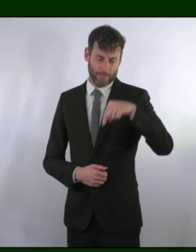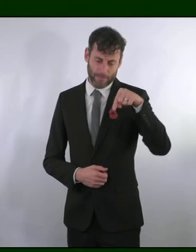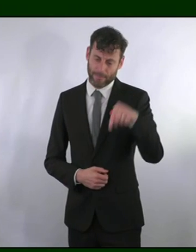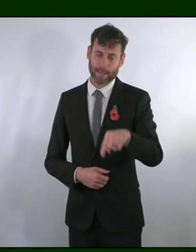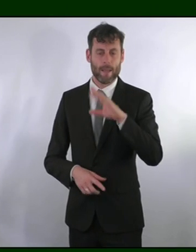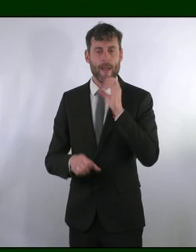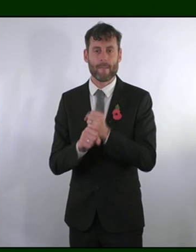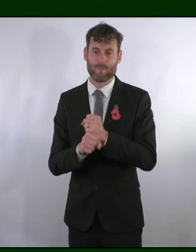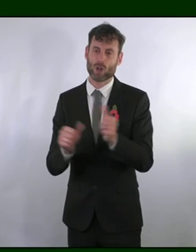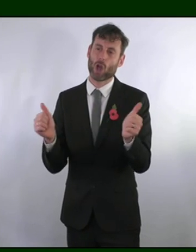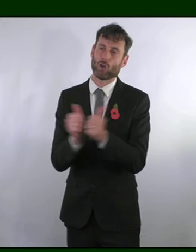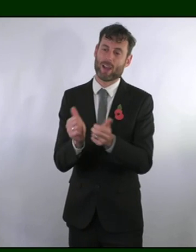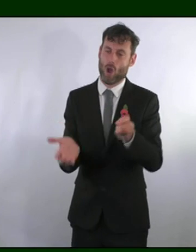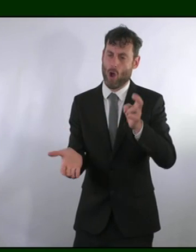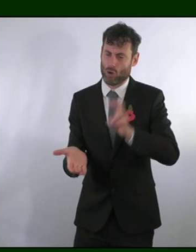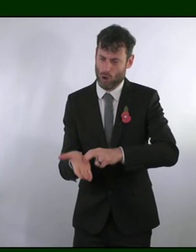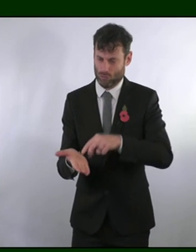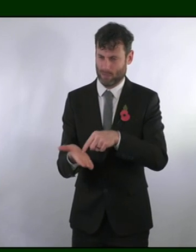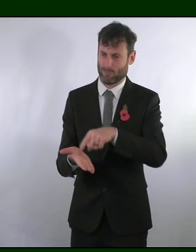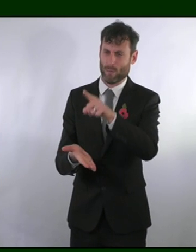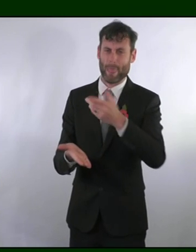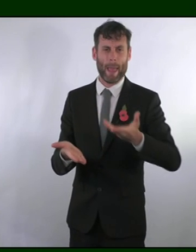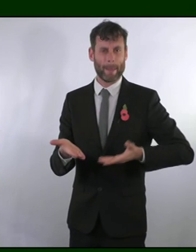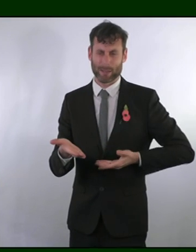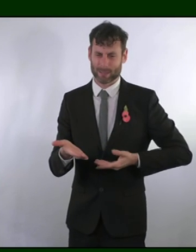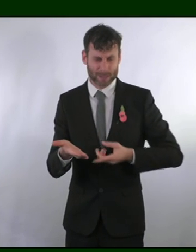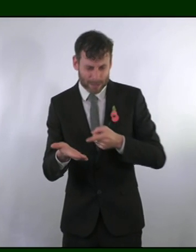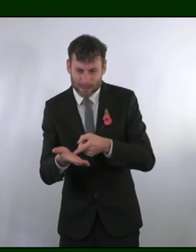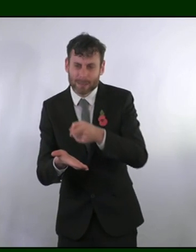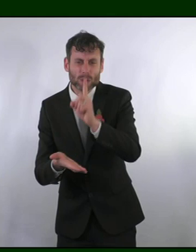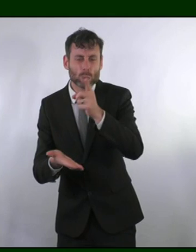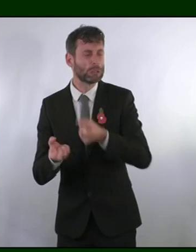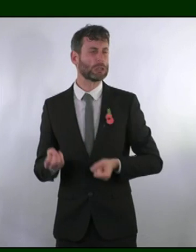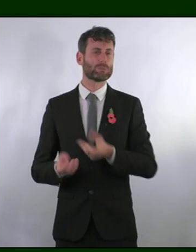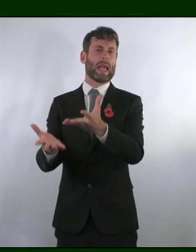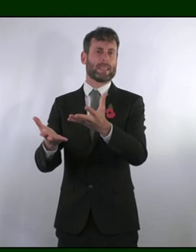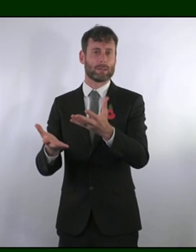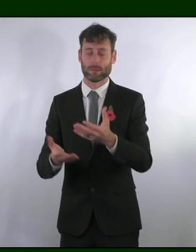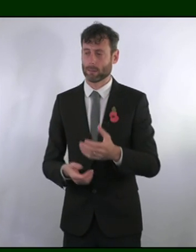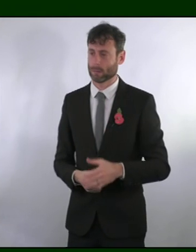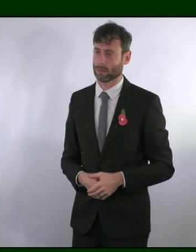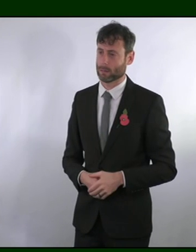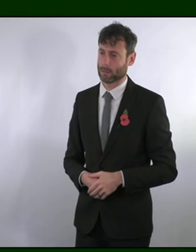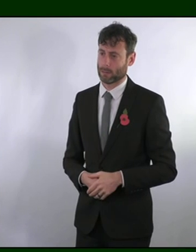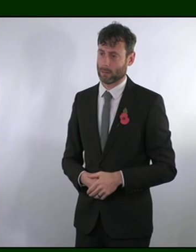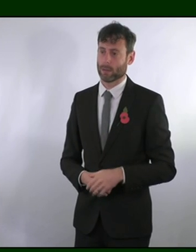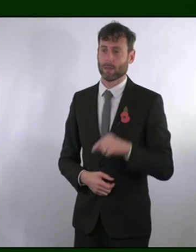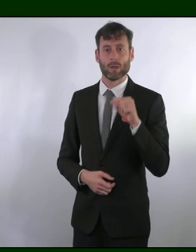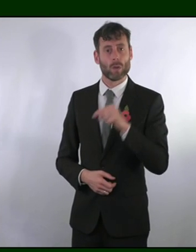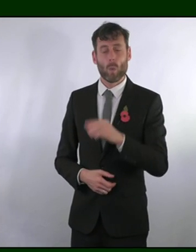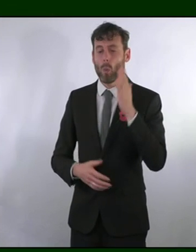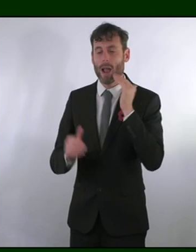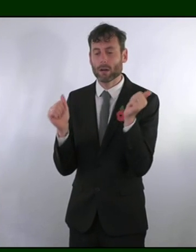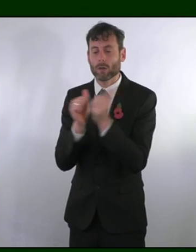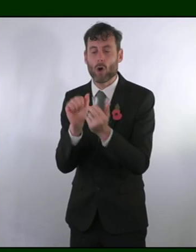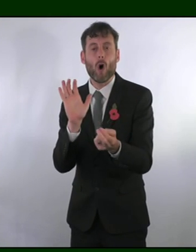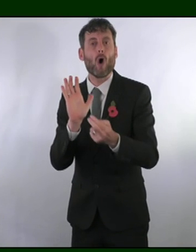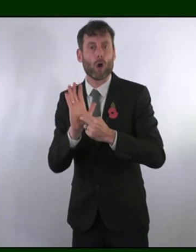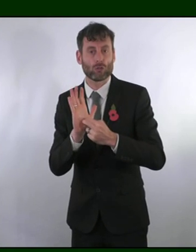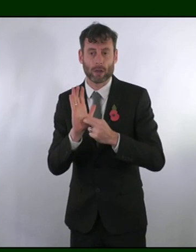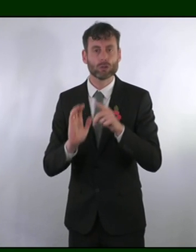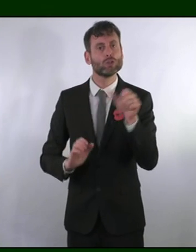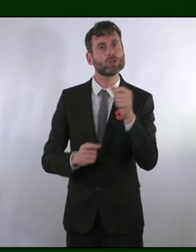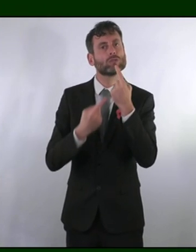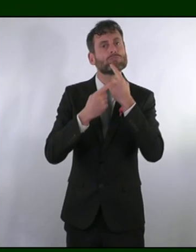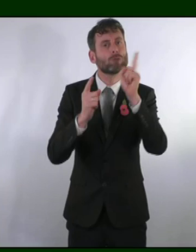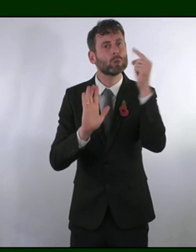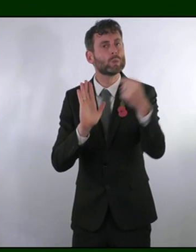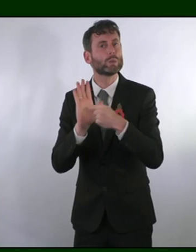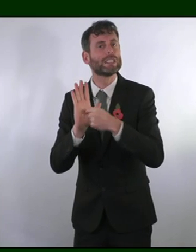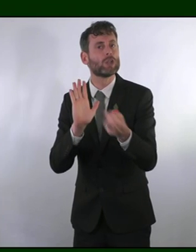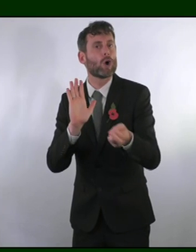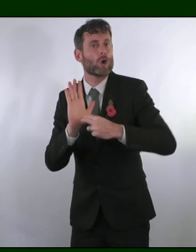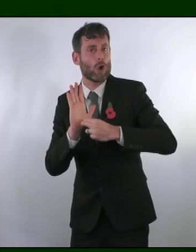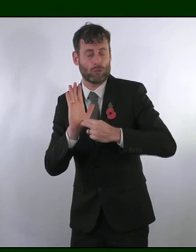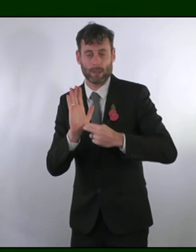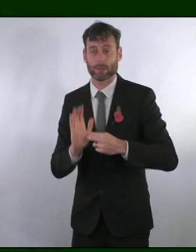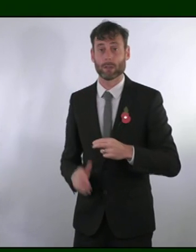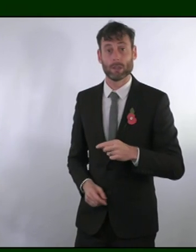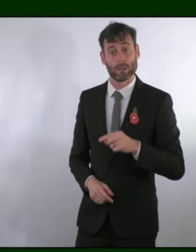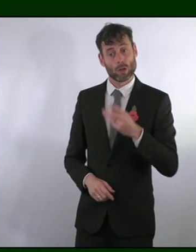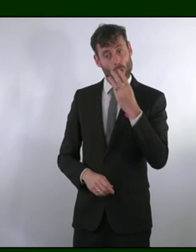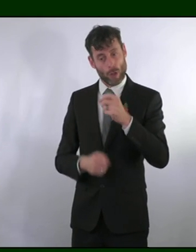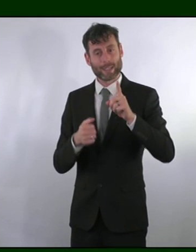Research by Tussell, the data provider, shows that the Government take an average of two and a half months to publish covid-related contracts, exceeding the legal limit of 30 days.